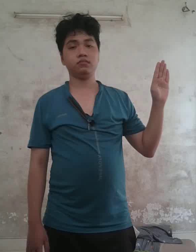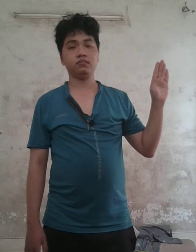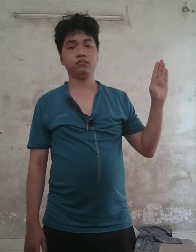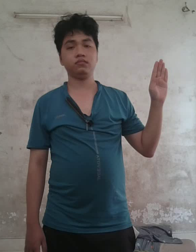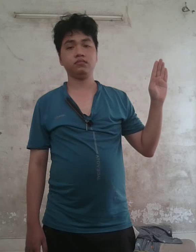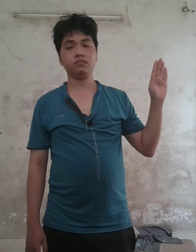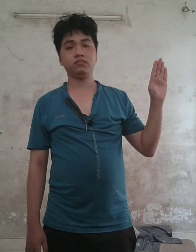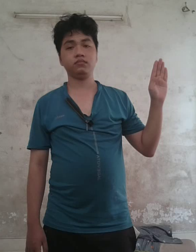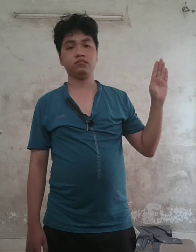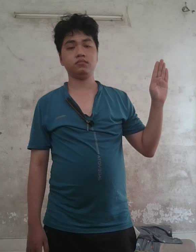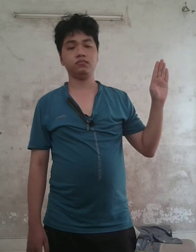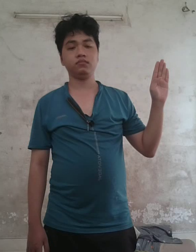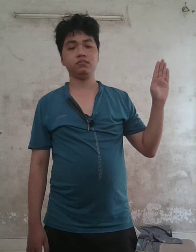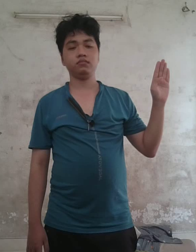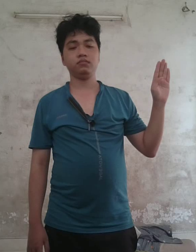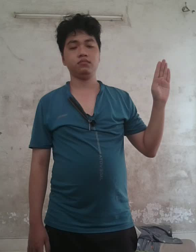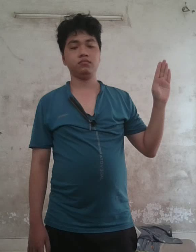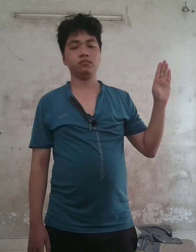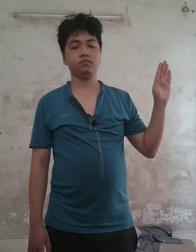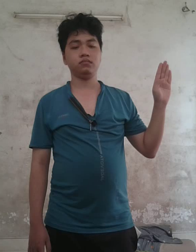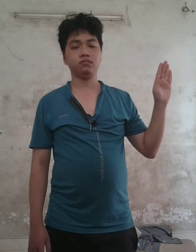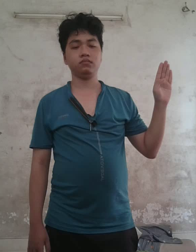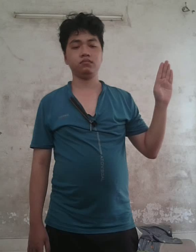b